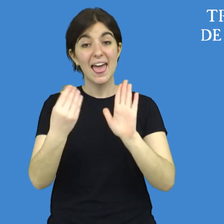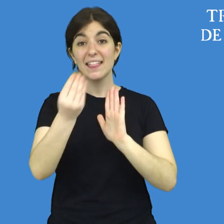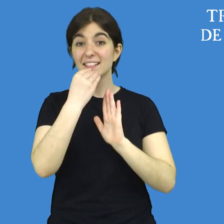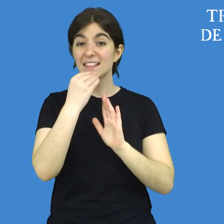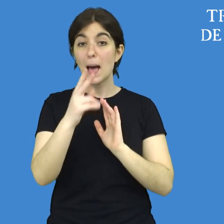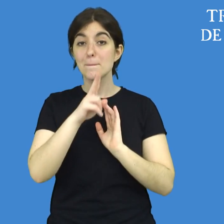comer